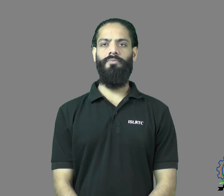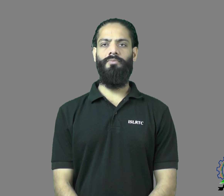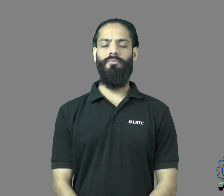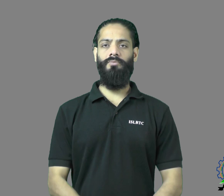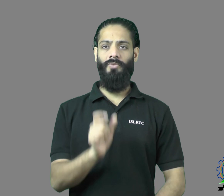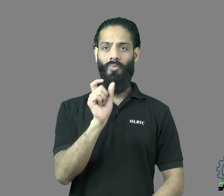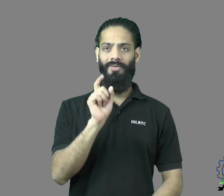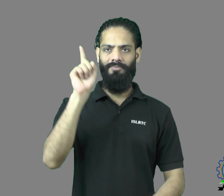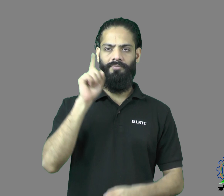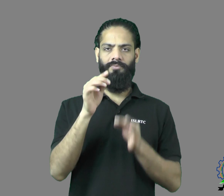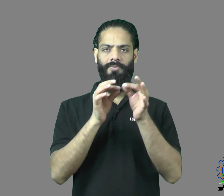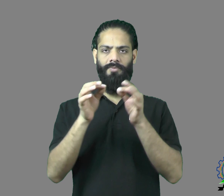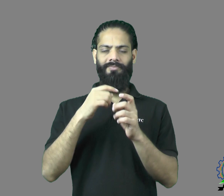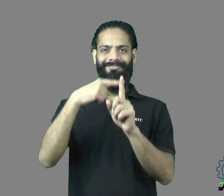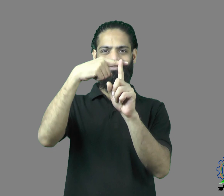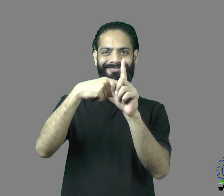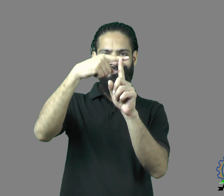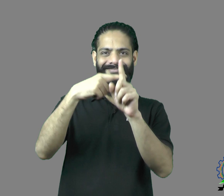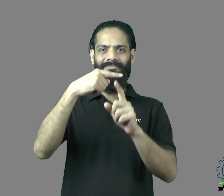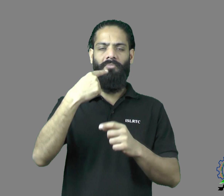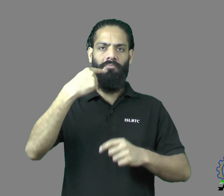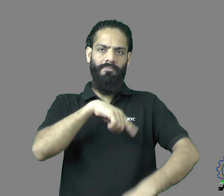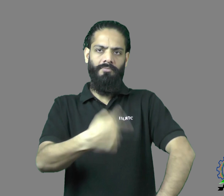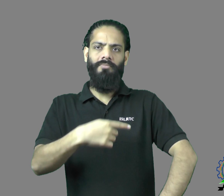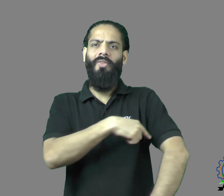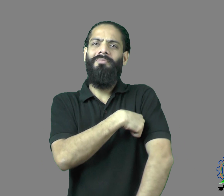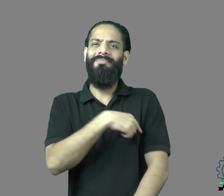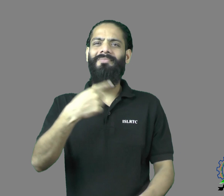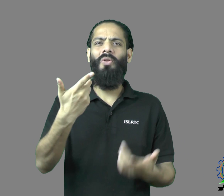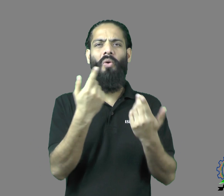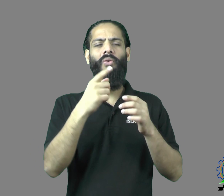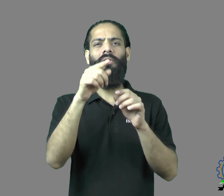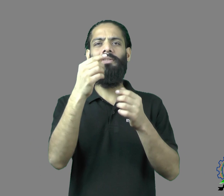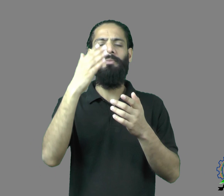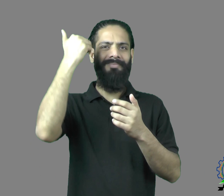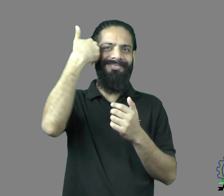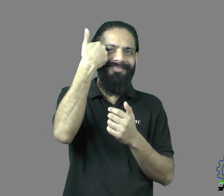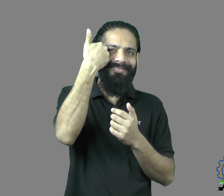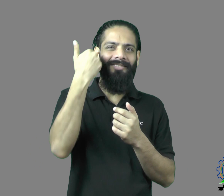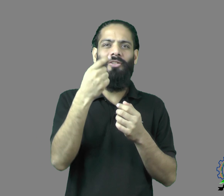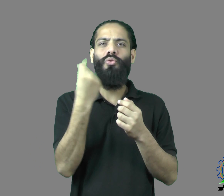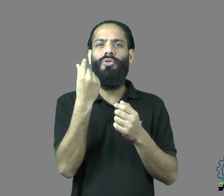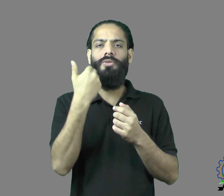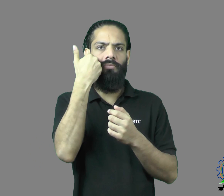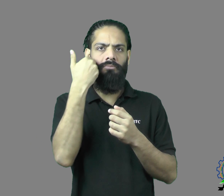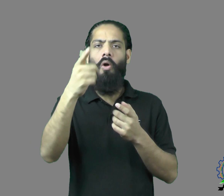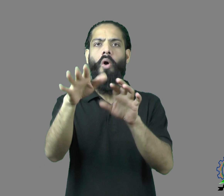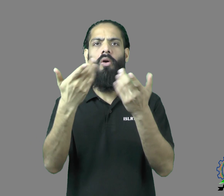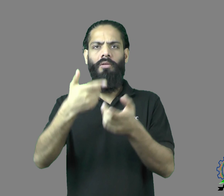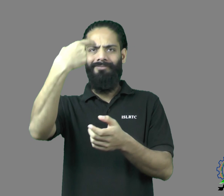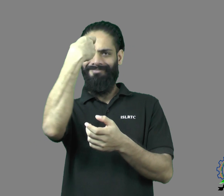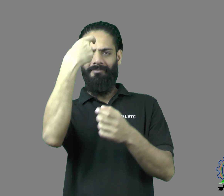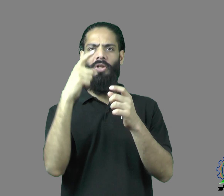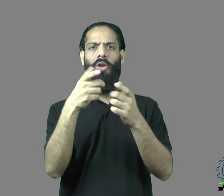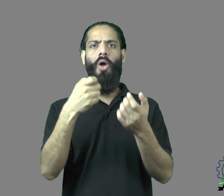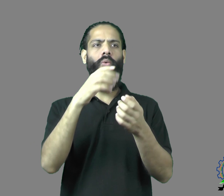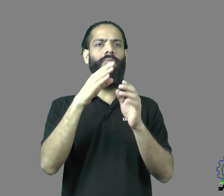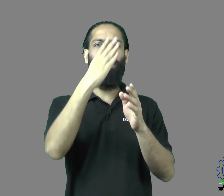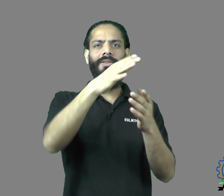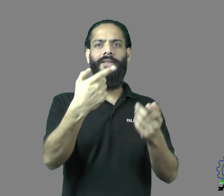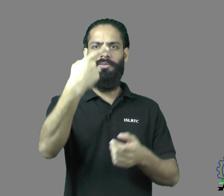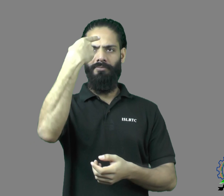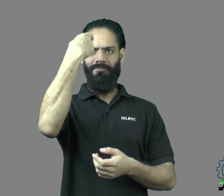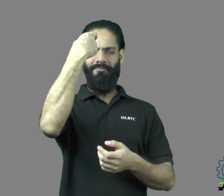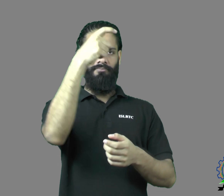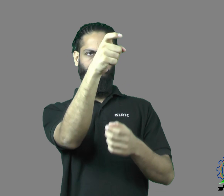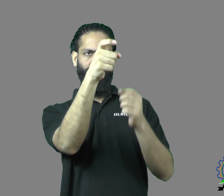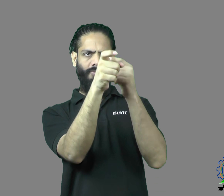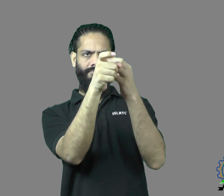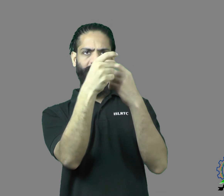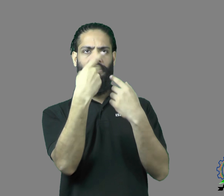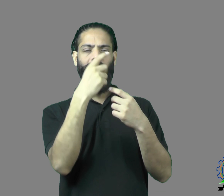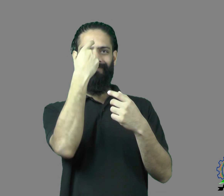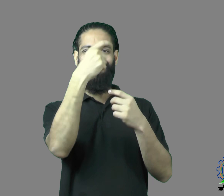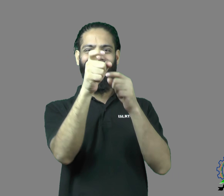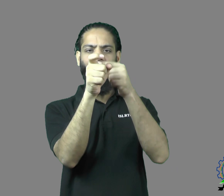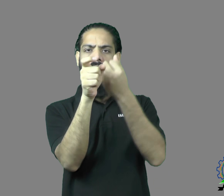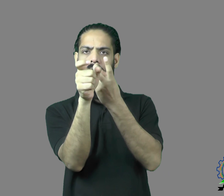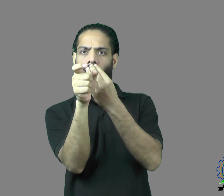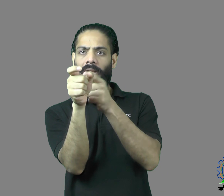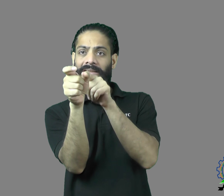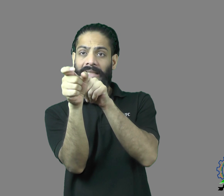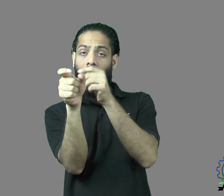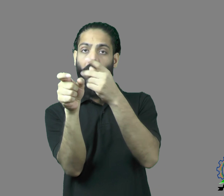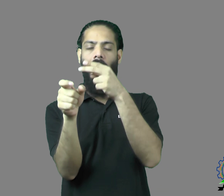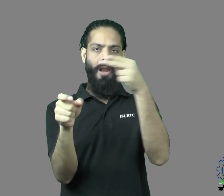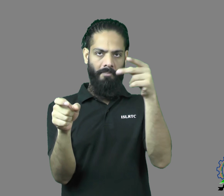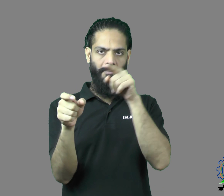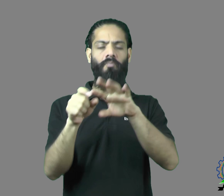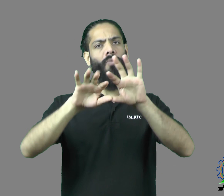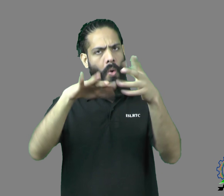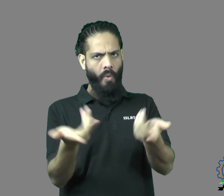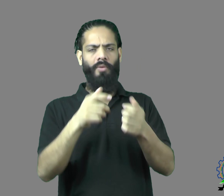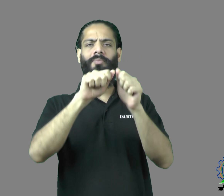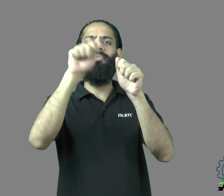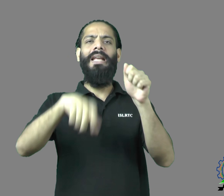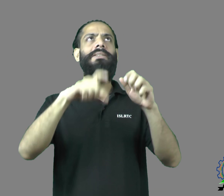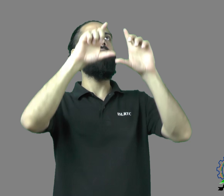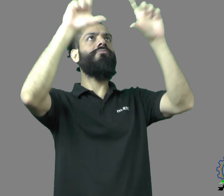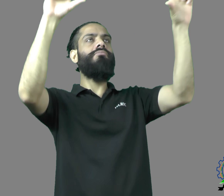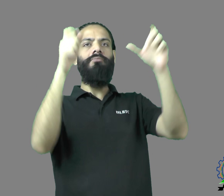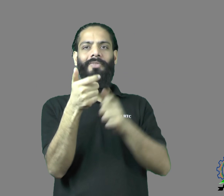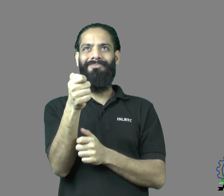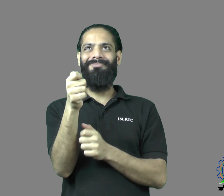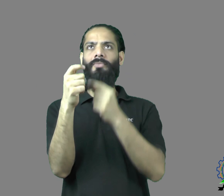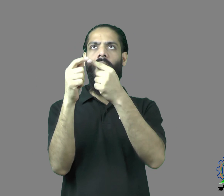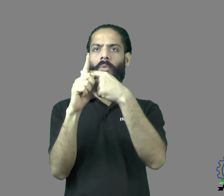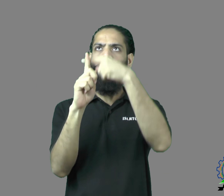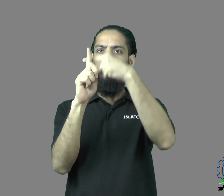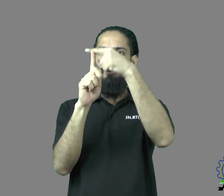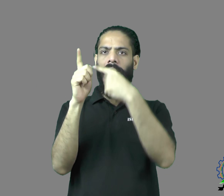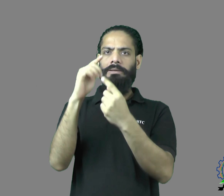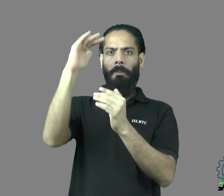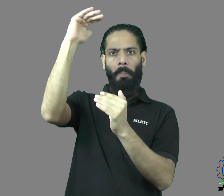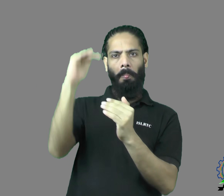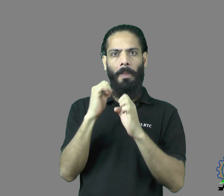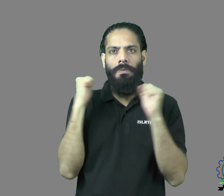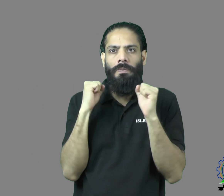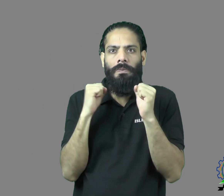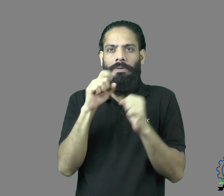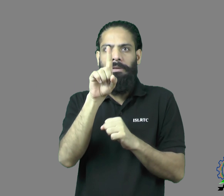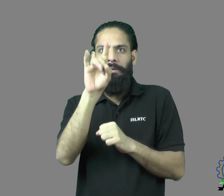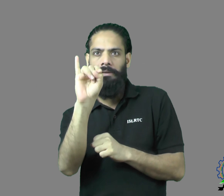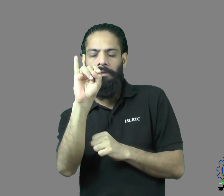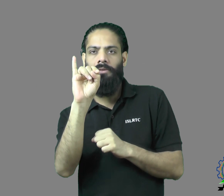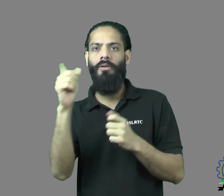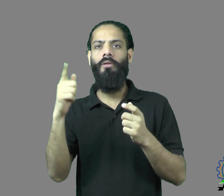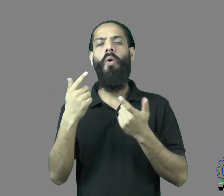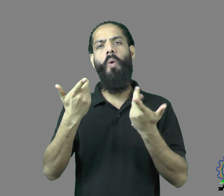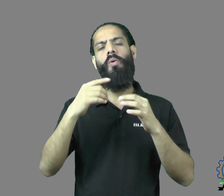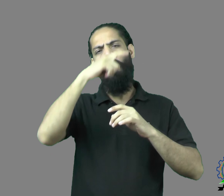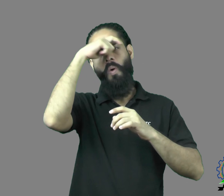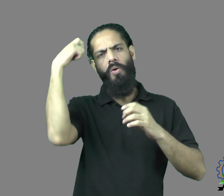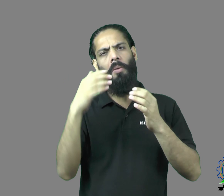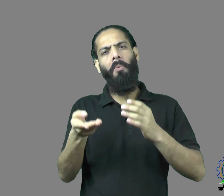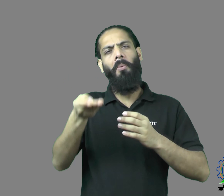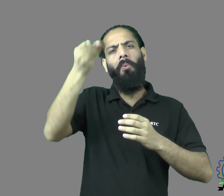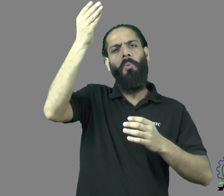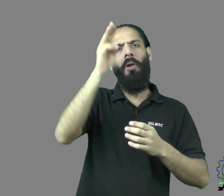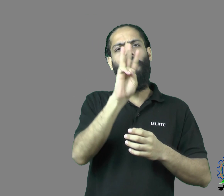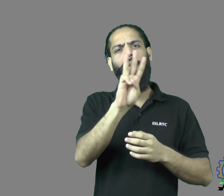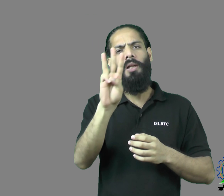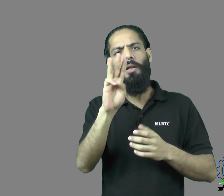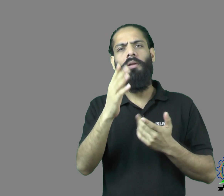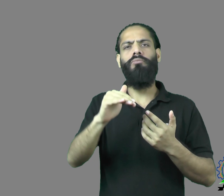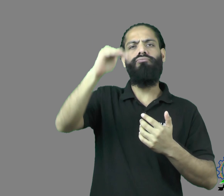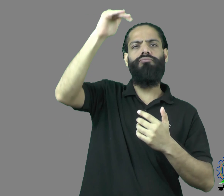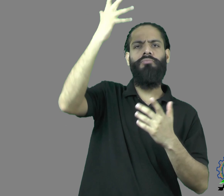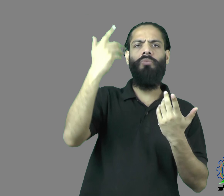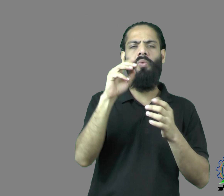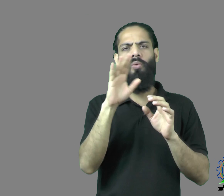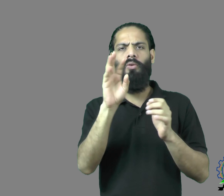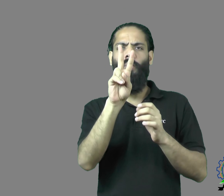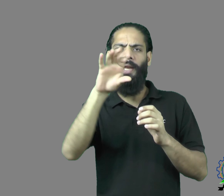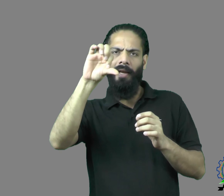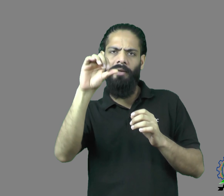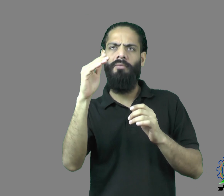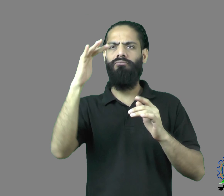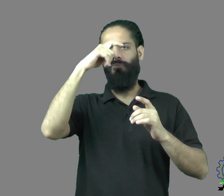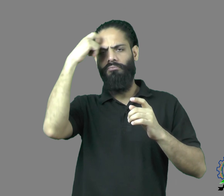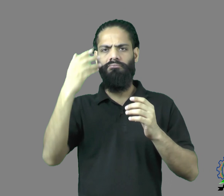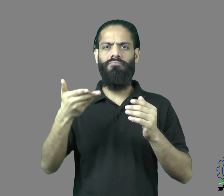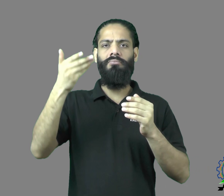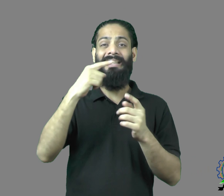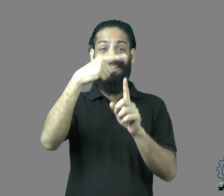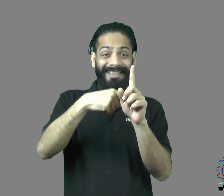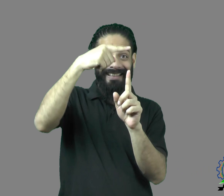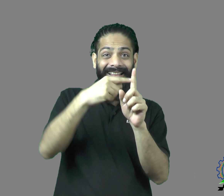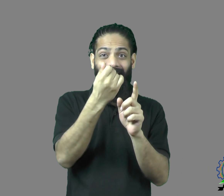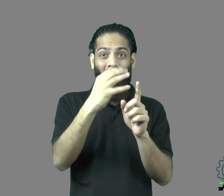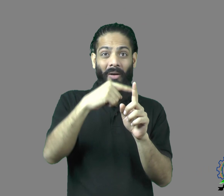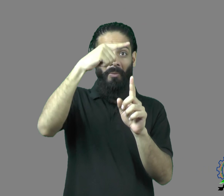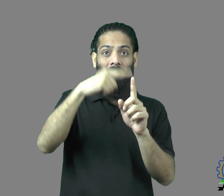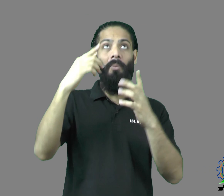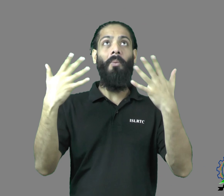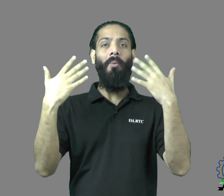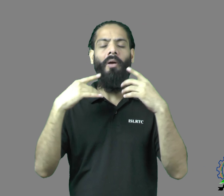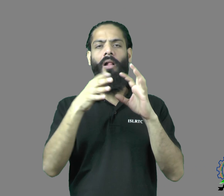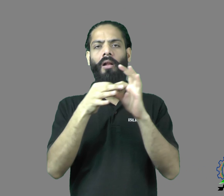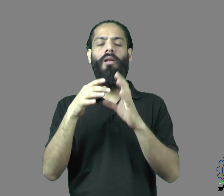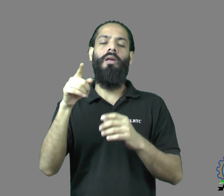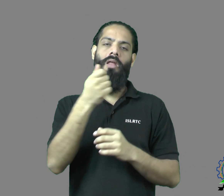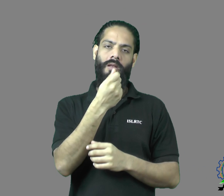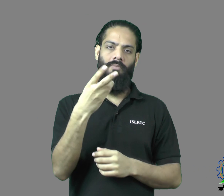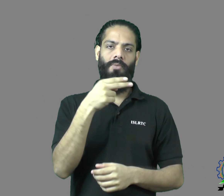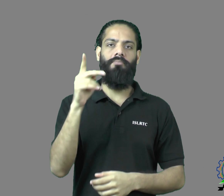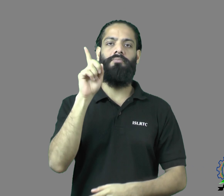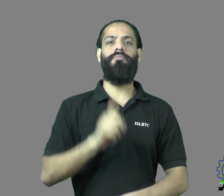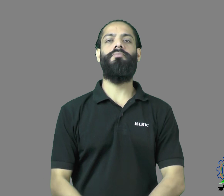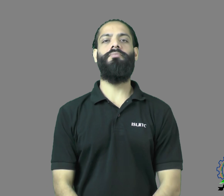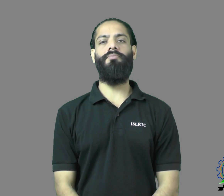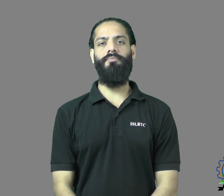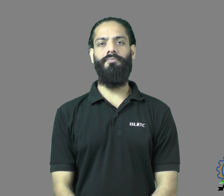Temperature